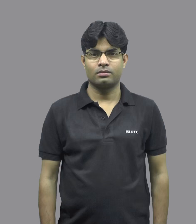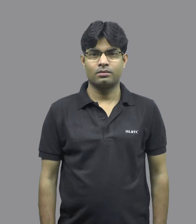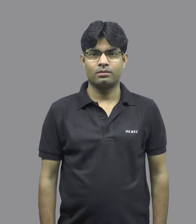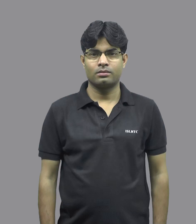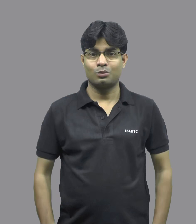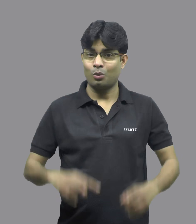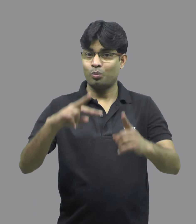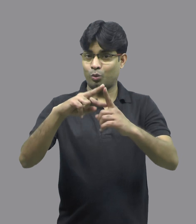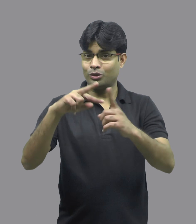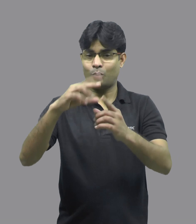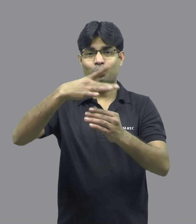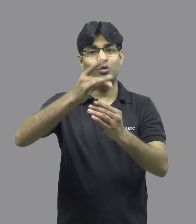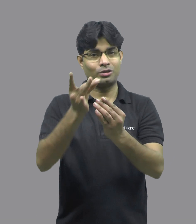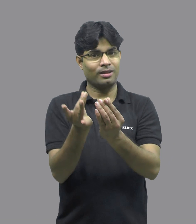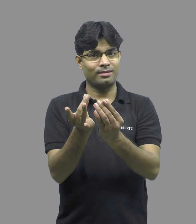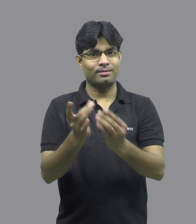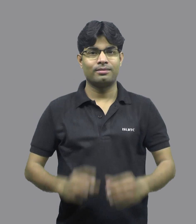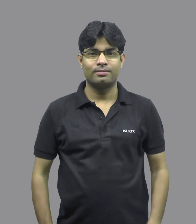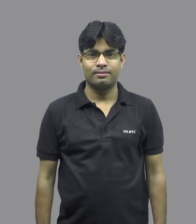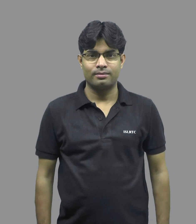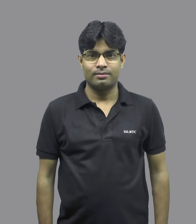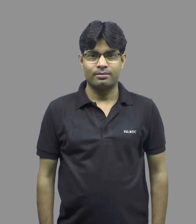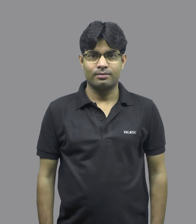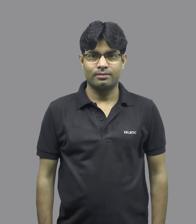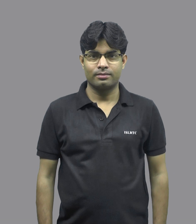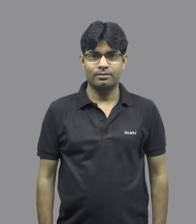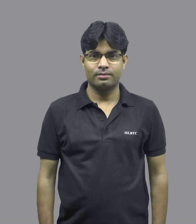Samosa